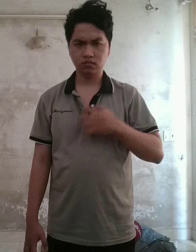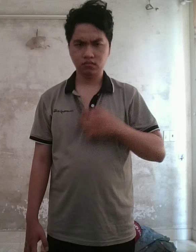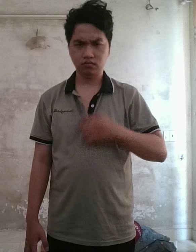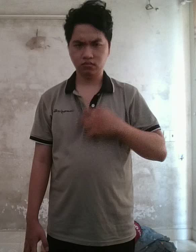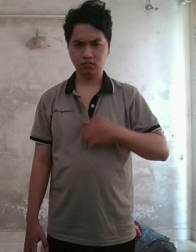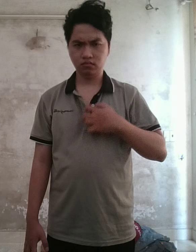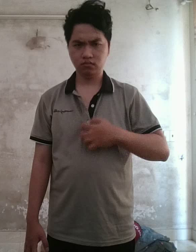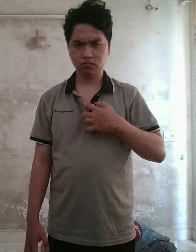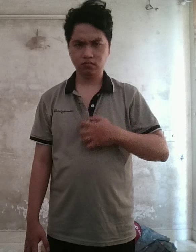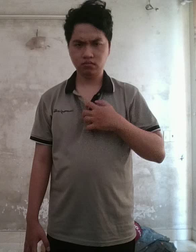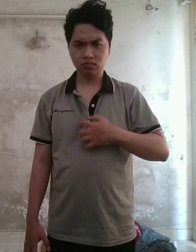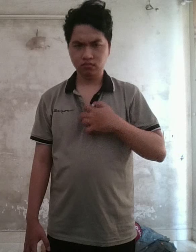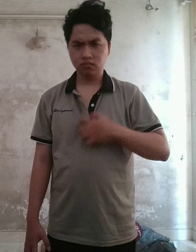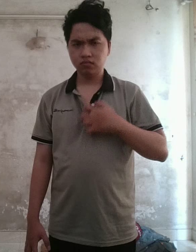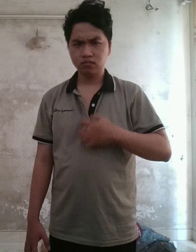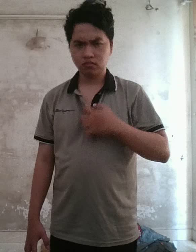ghen